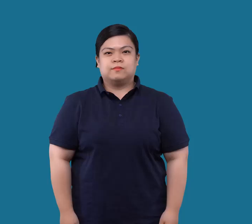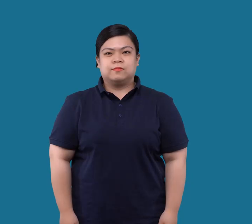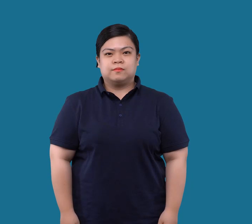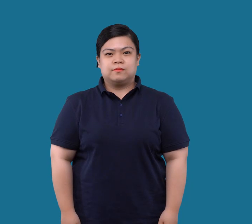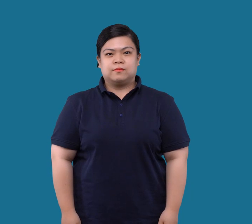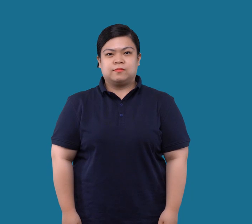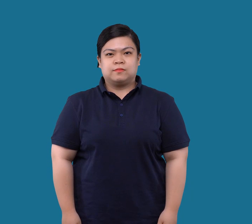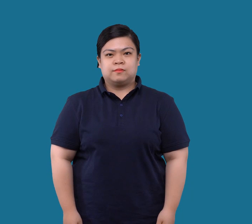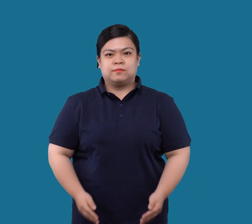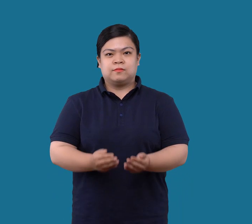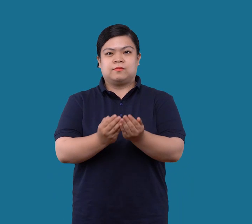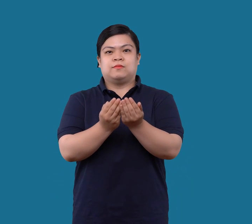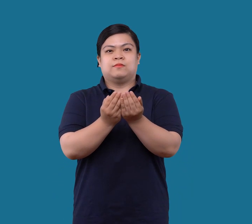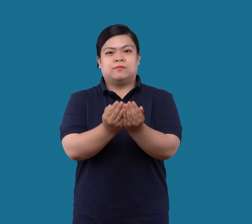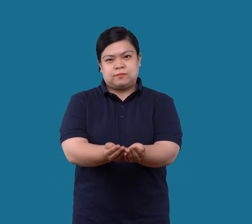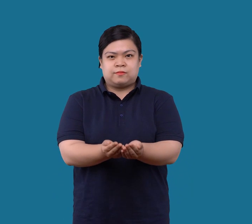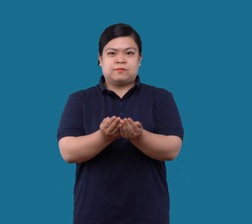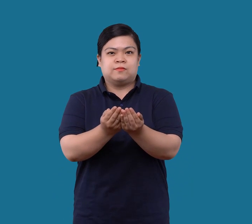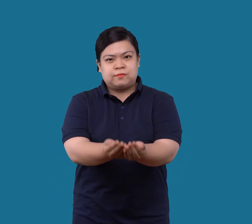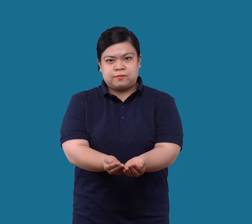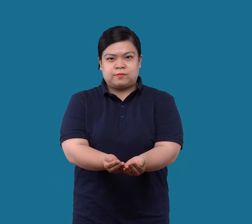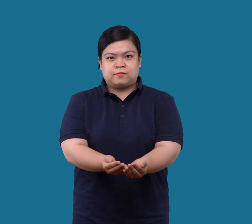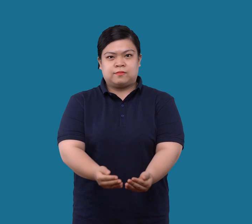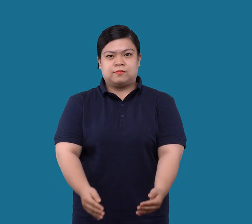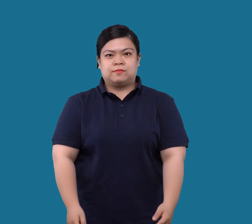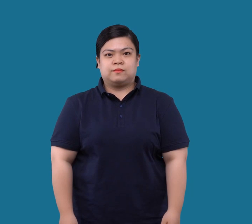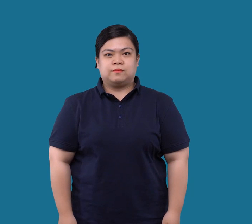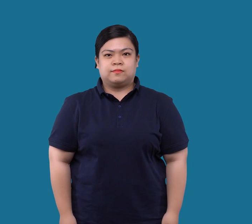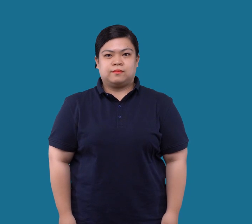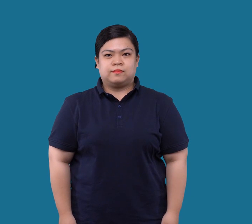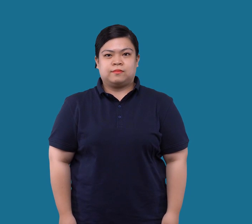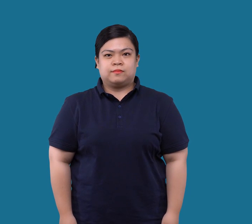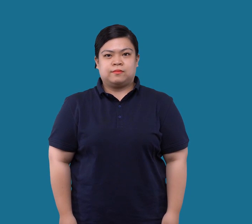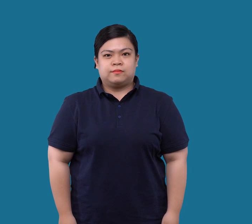ca nô